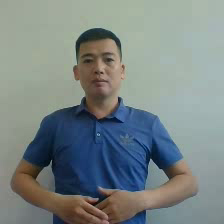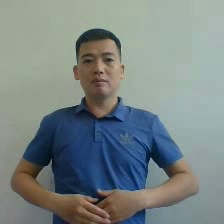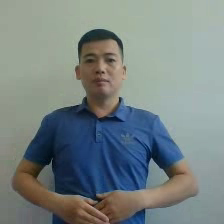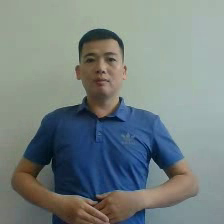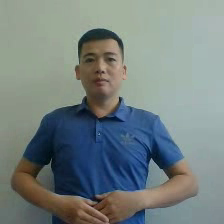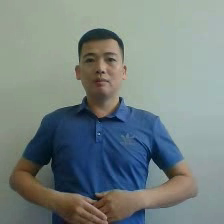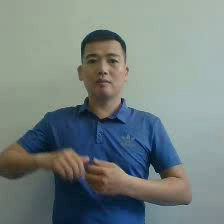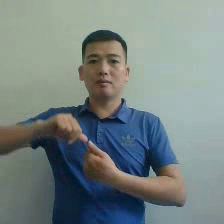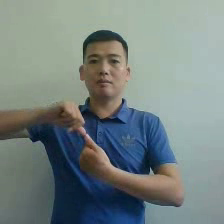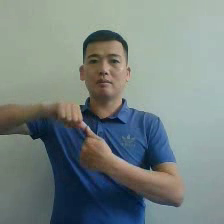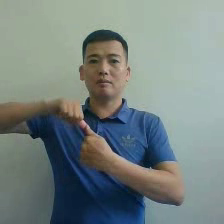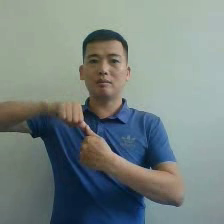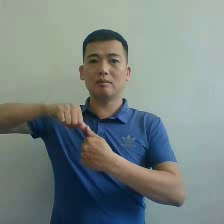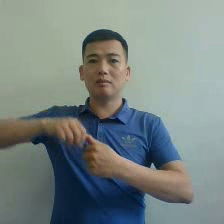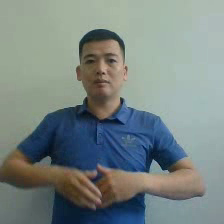Bạn thân